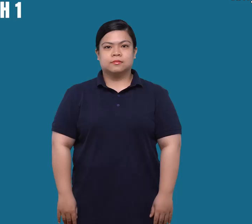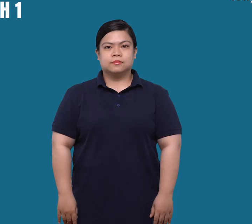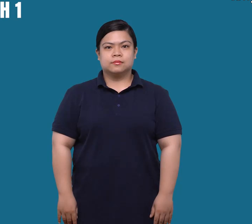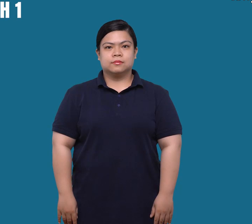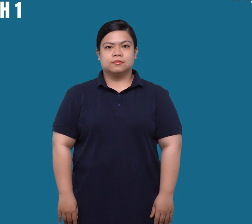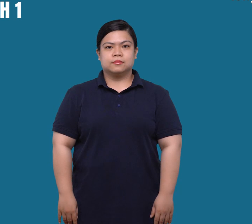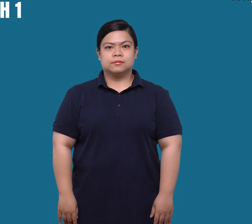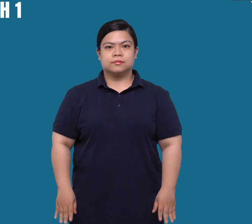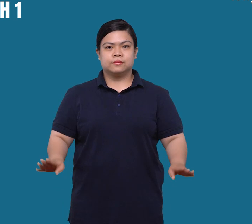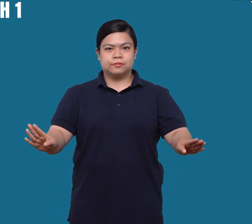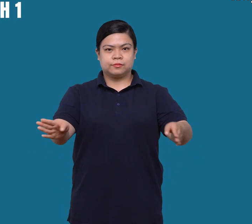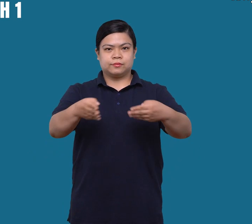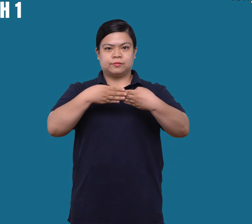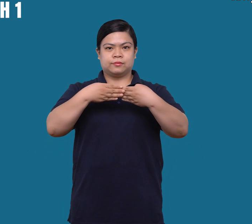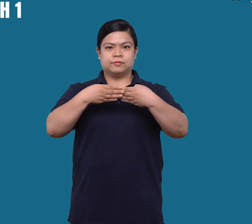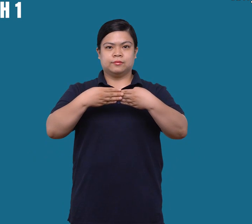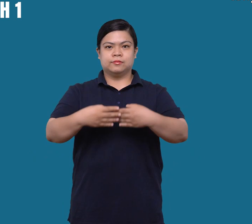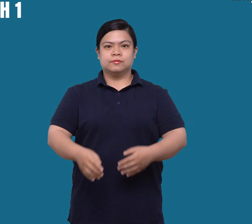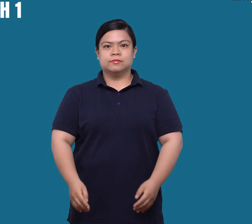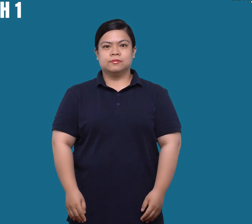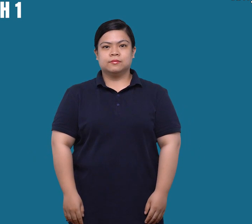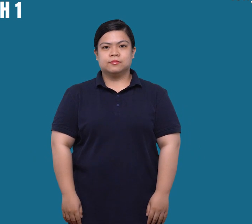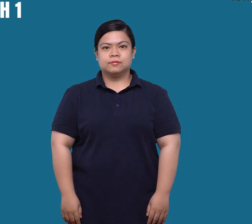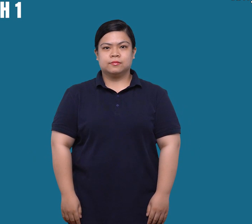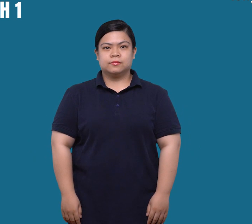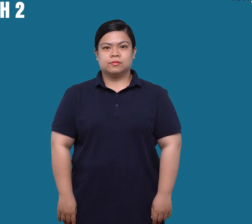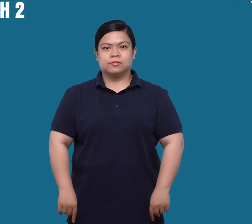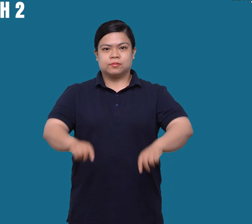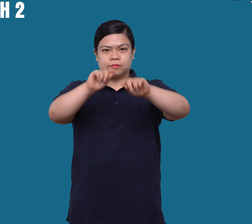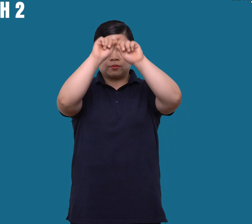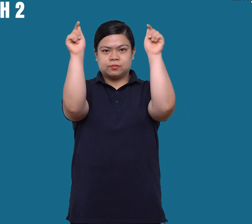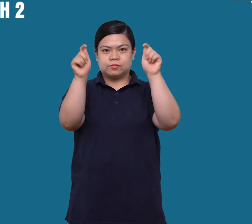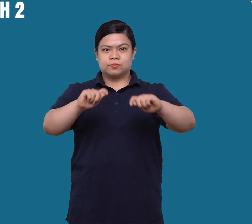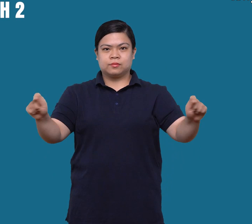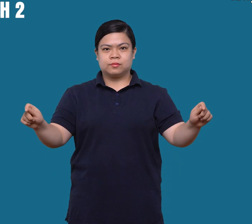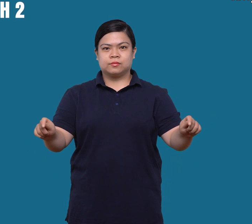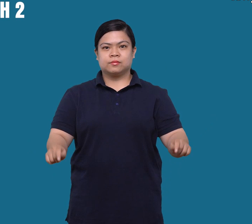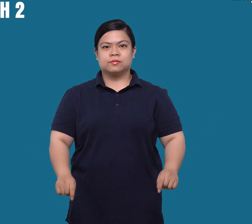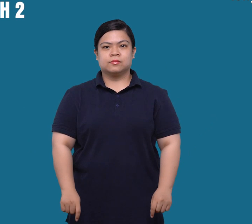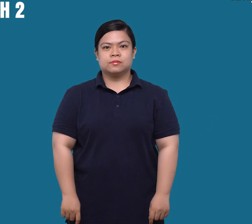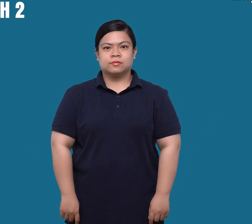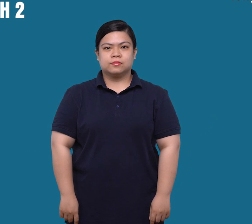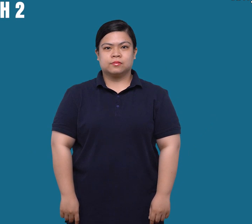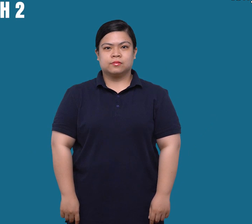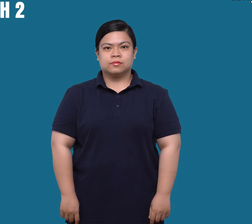tổng kết/bế giảng